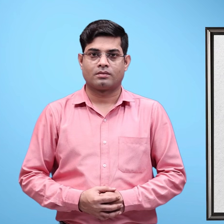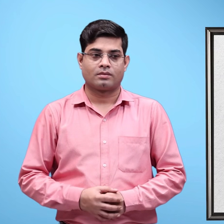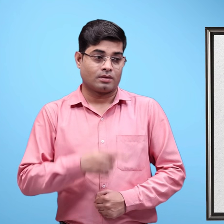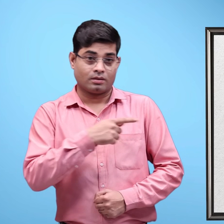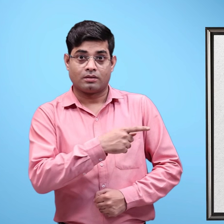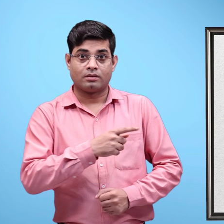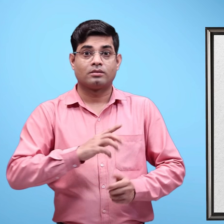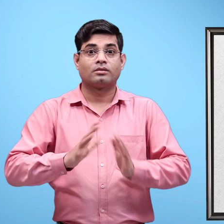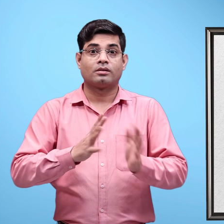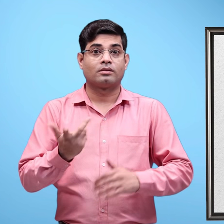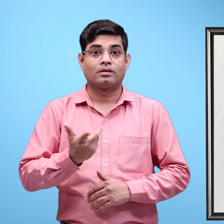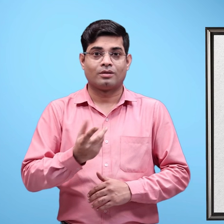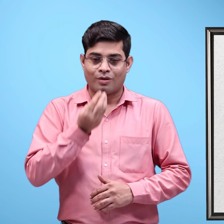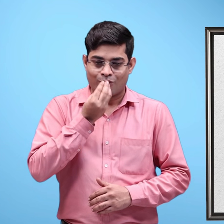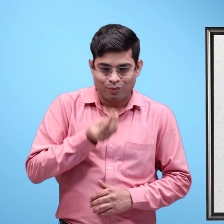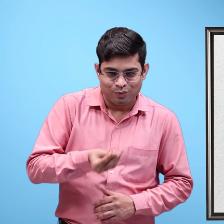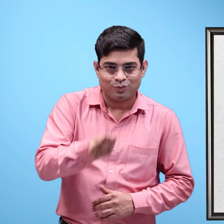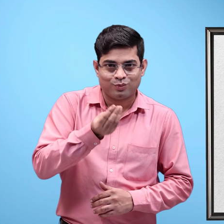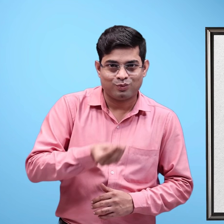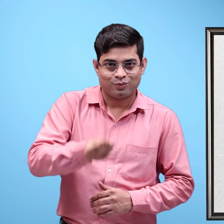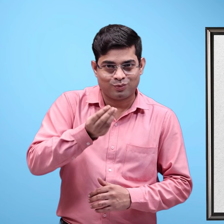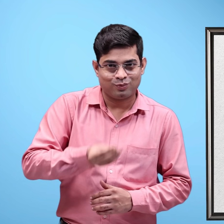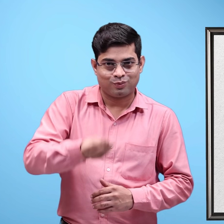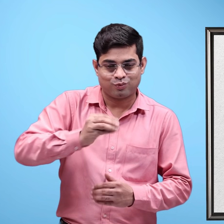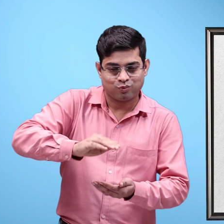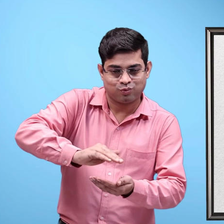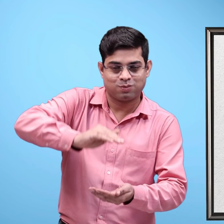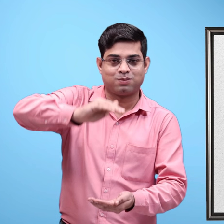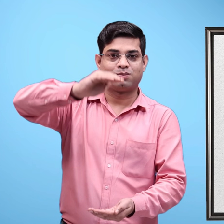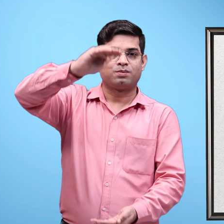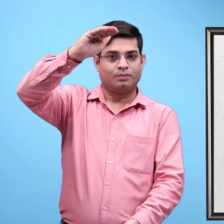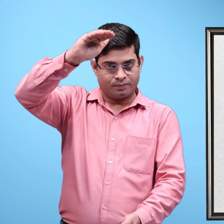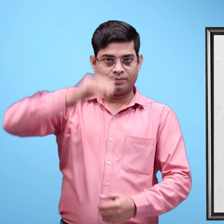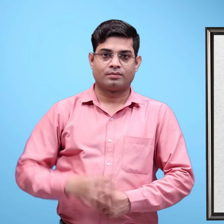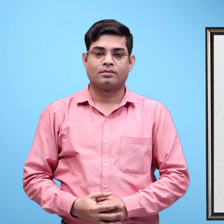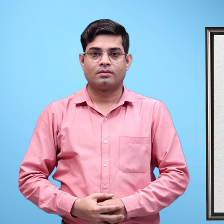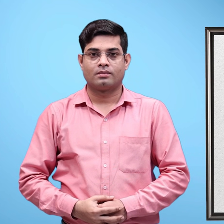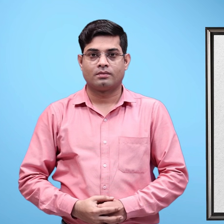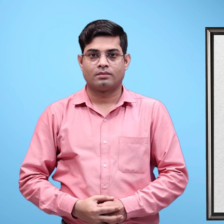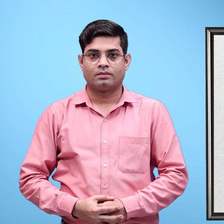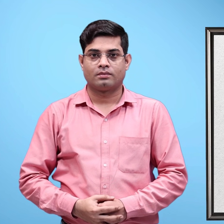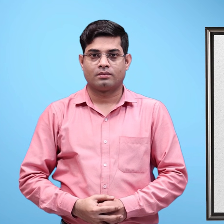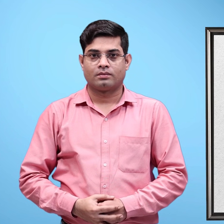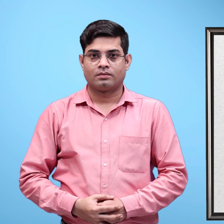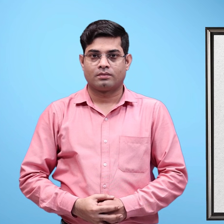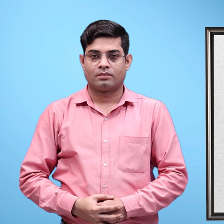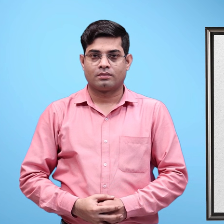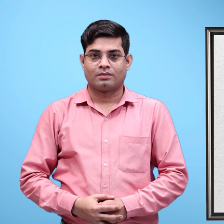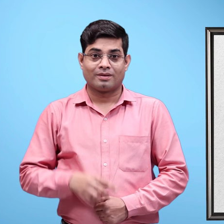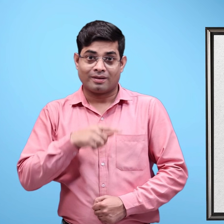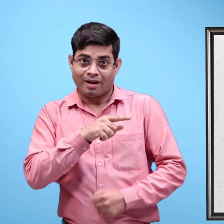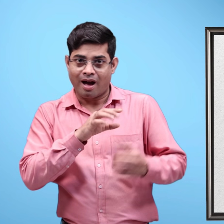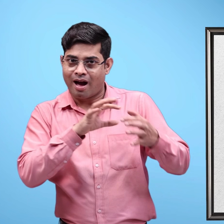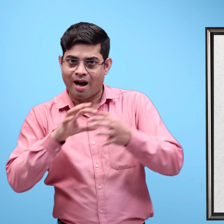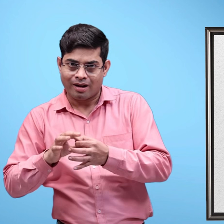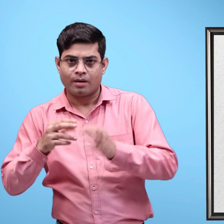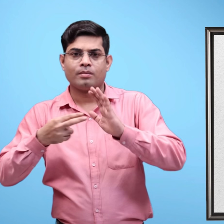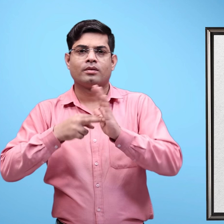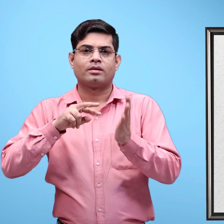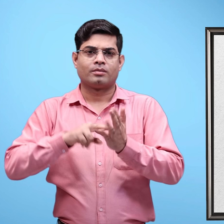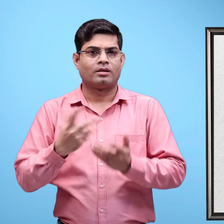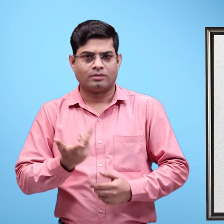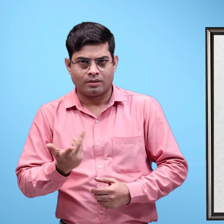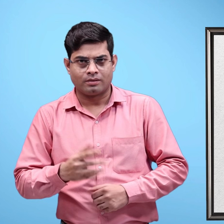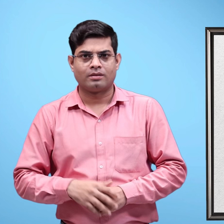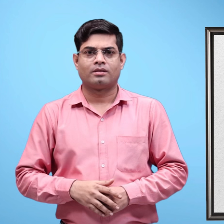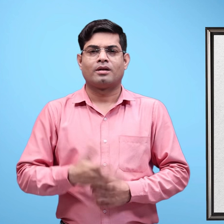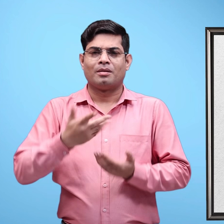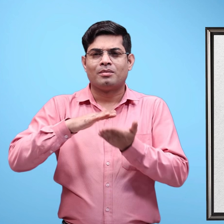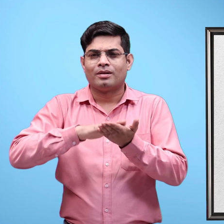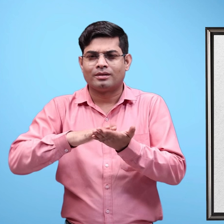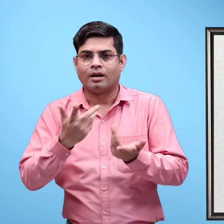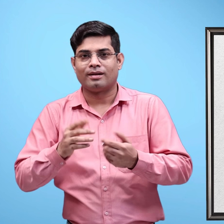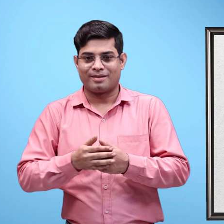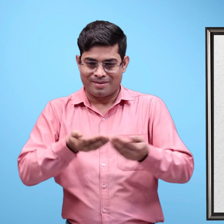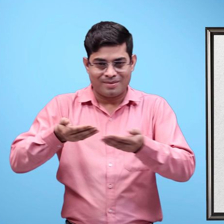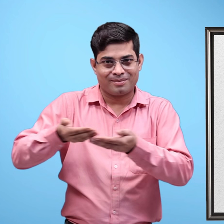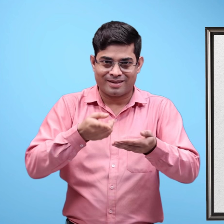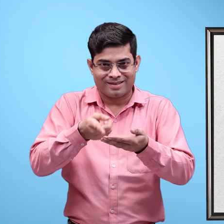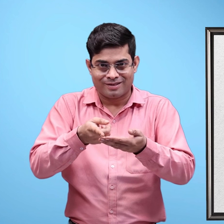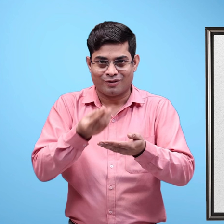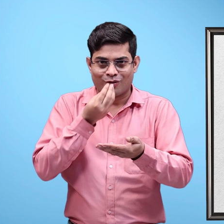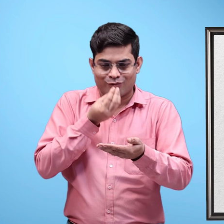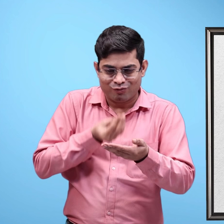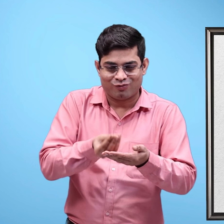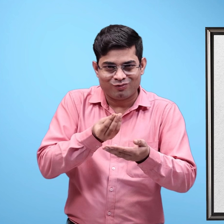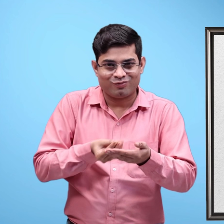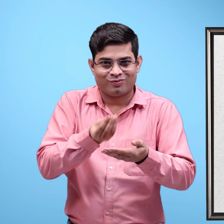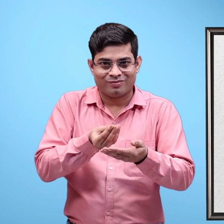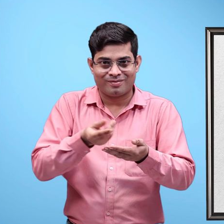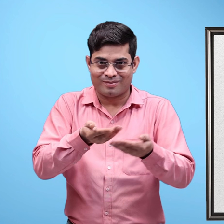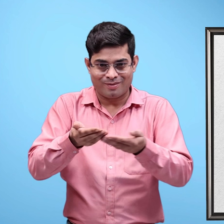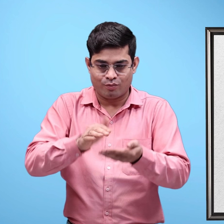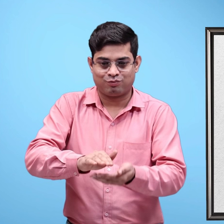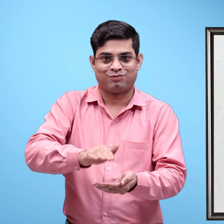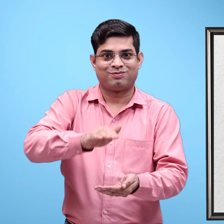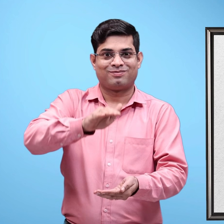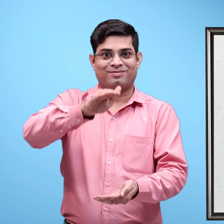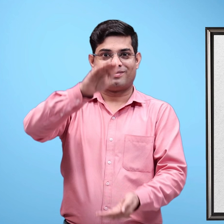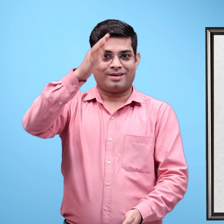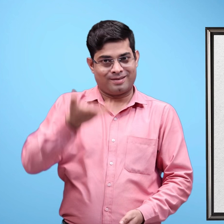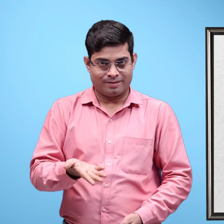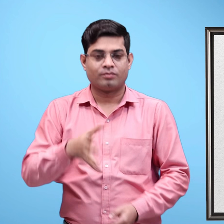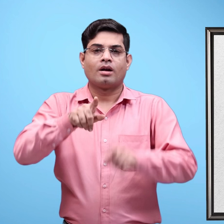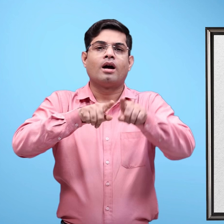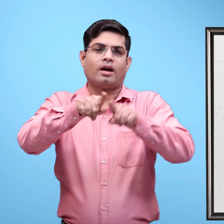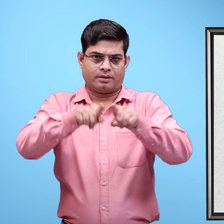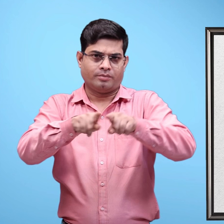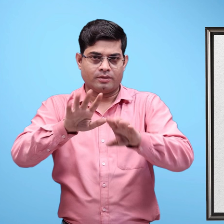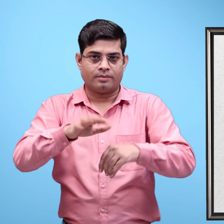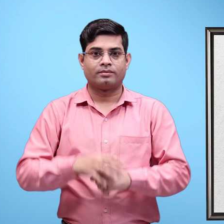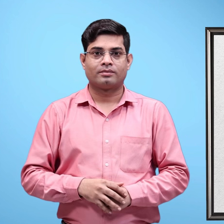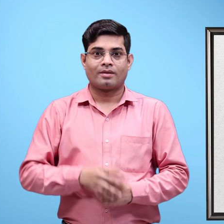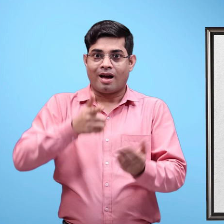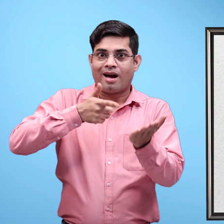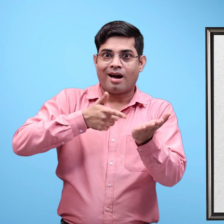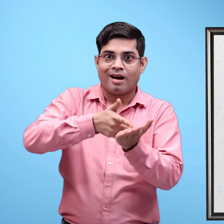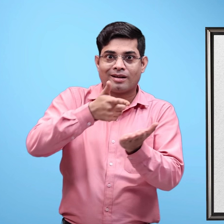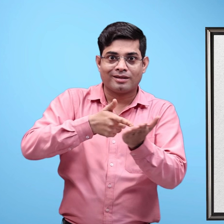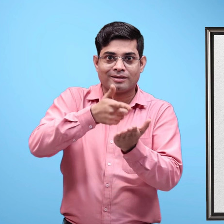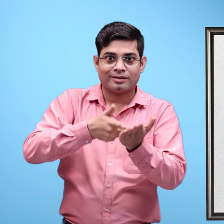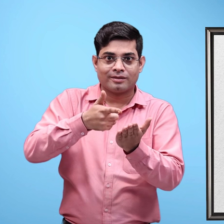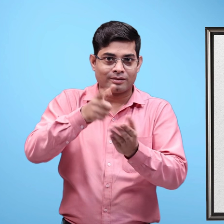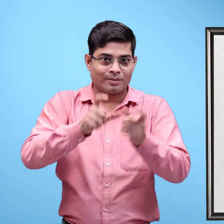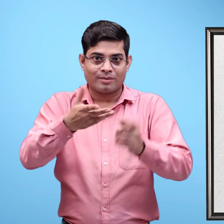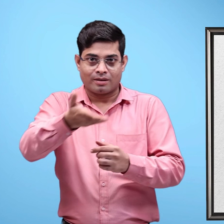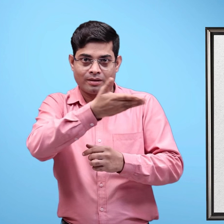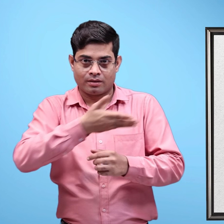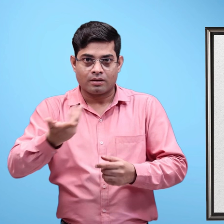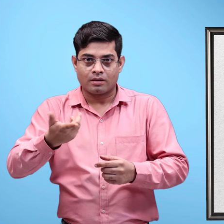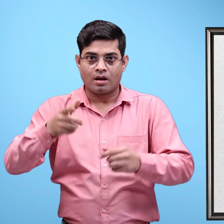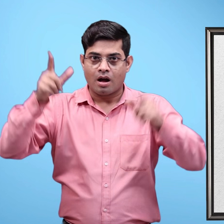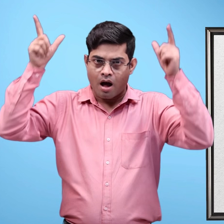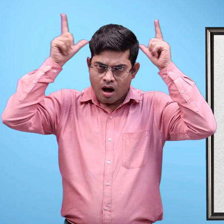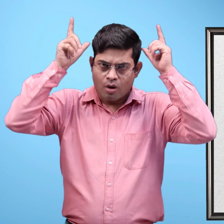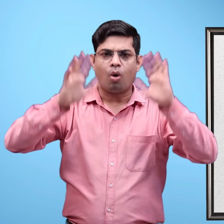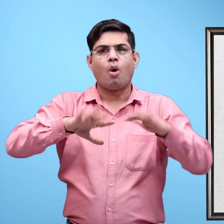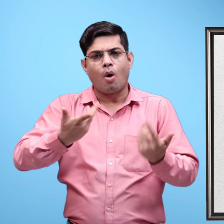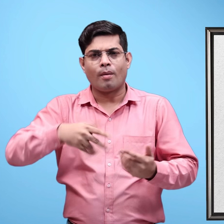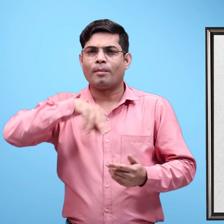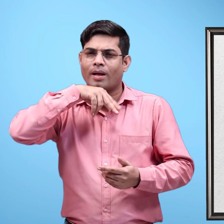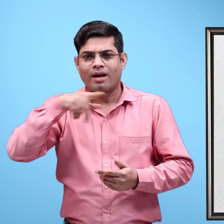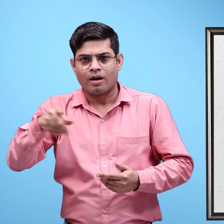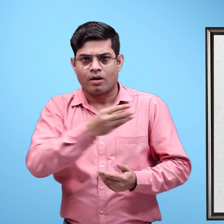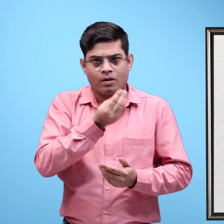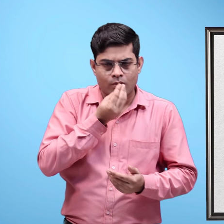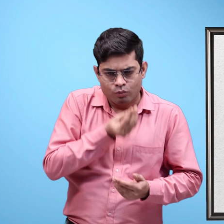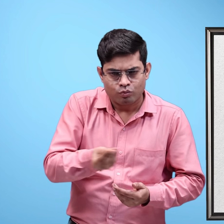Rear This sign means rear, that is, to look after, provide food and other basic necessities to babies till they grow. For example, farmers rear cows or goats for milk.